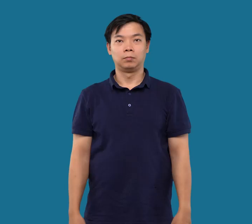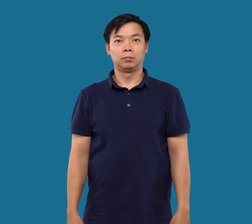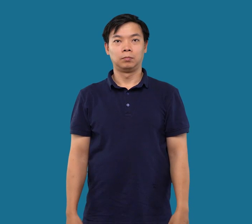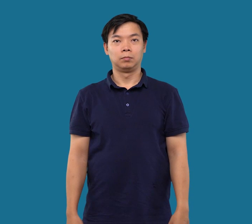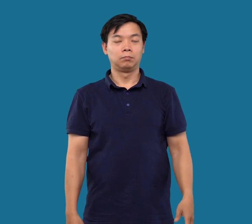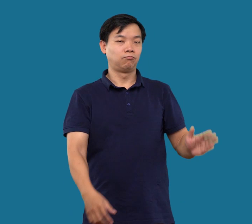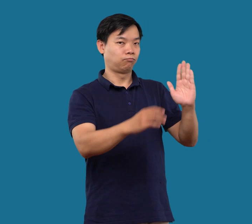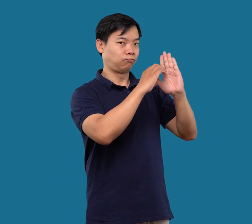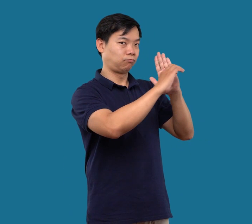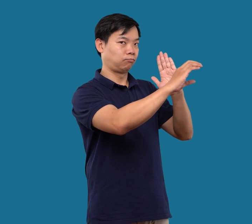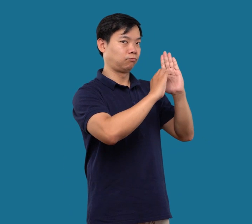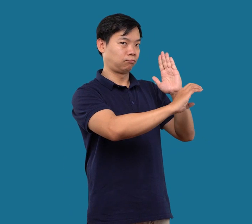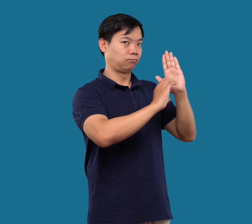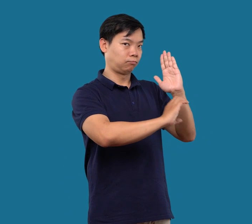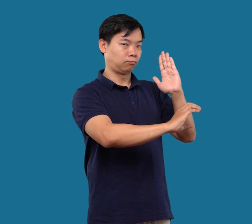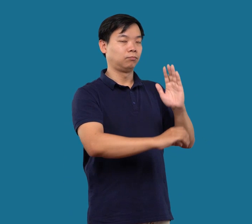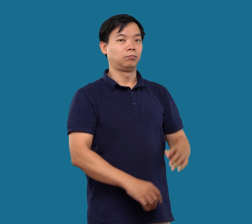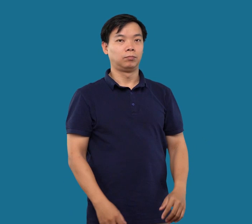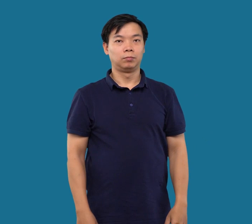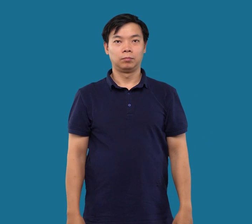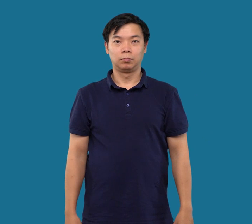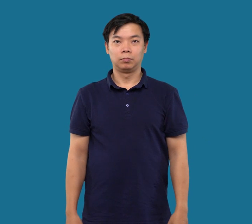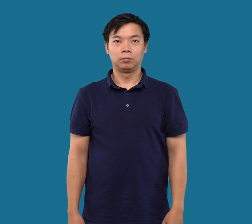câu văn